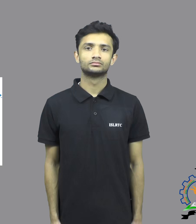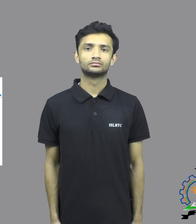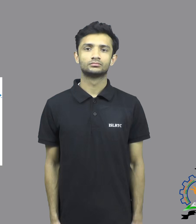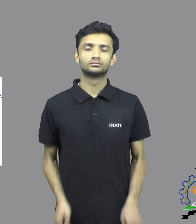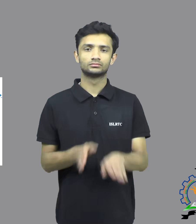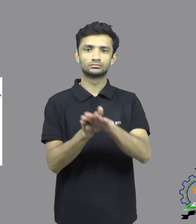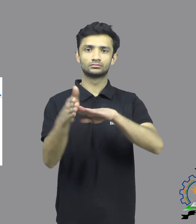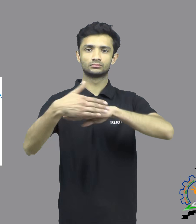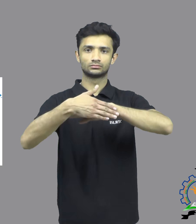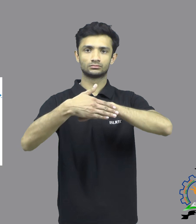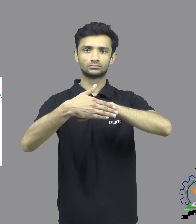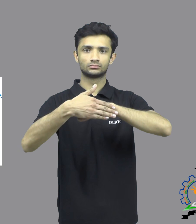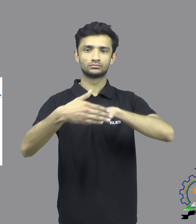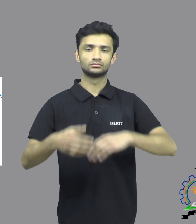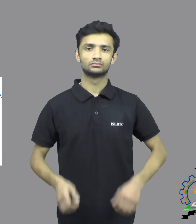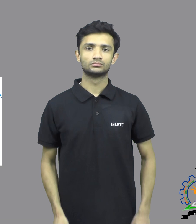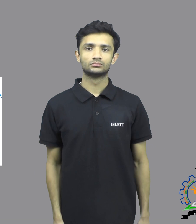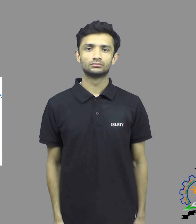Jamaica